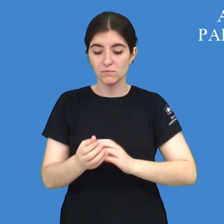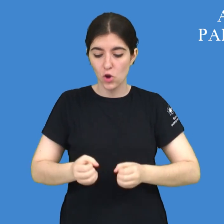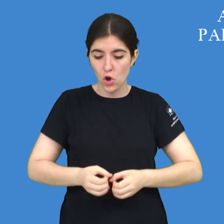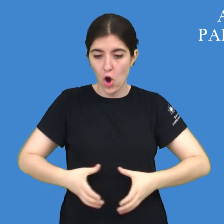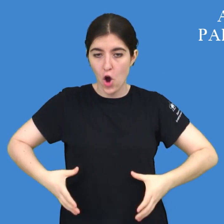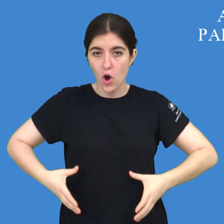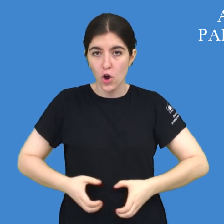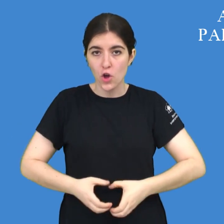incrementar